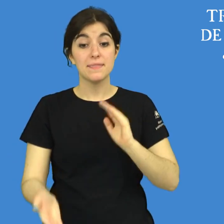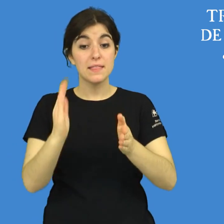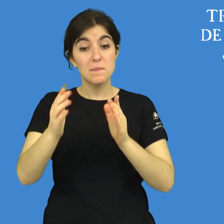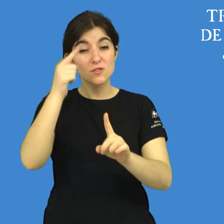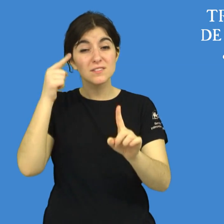terapia